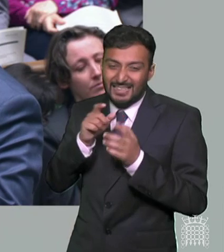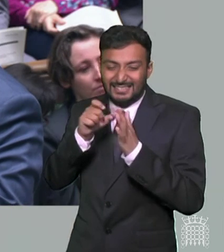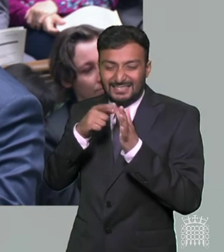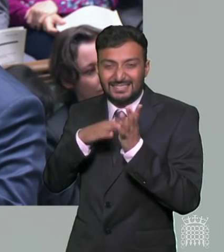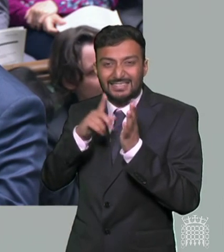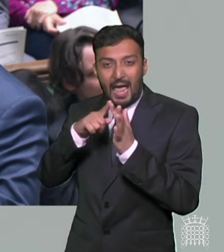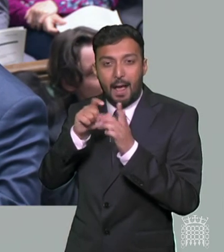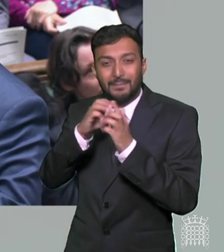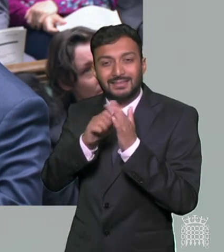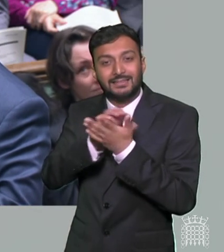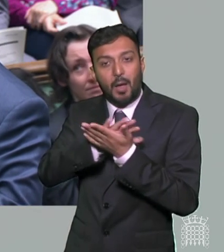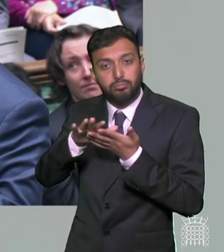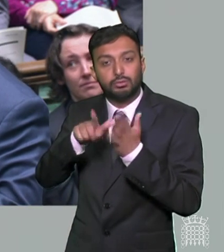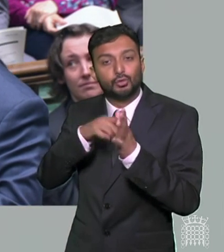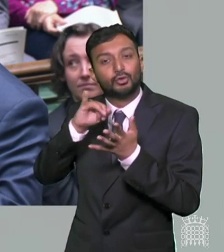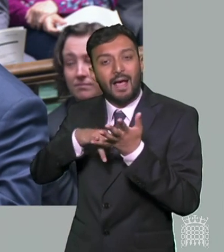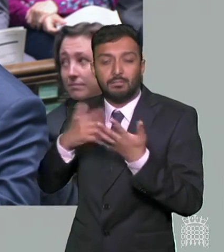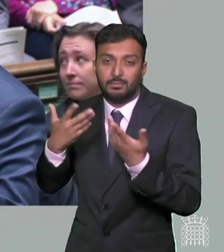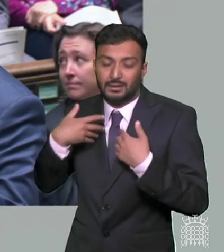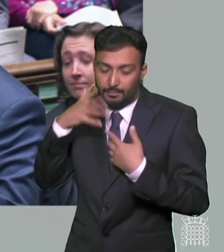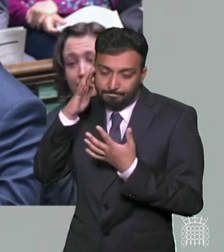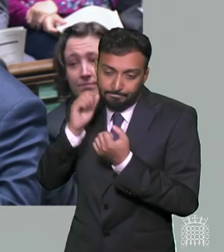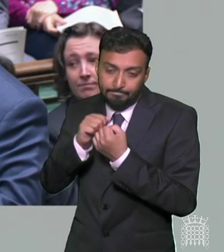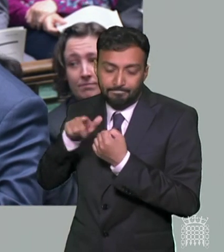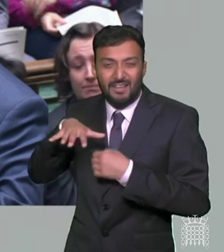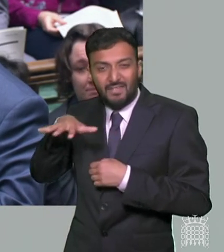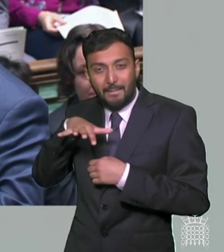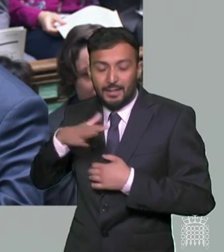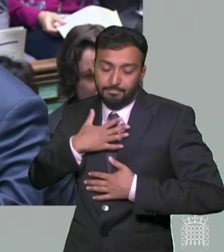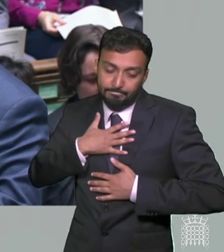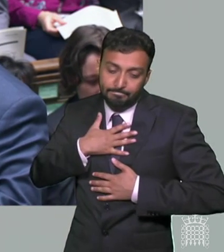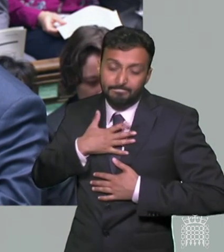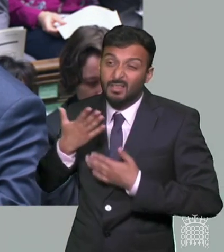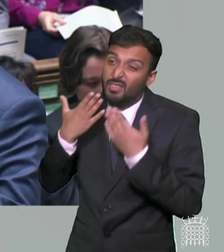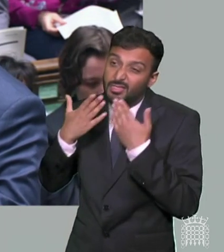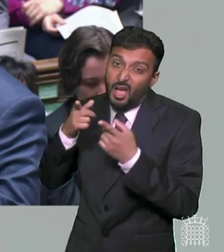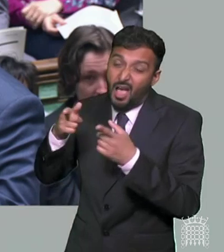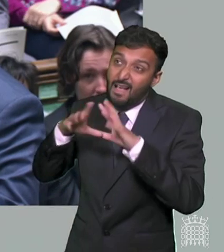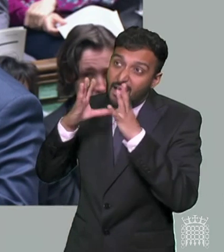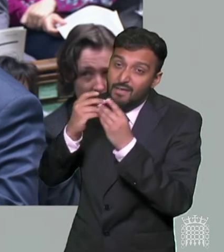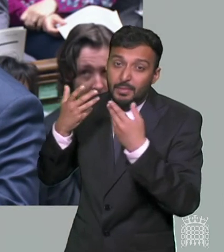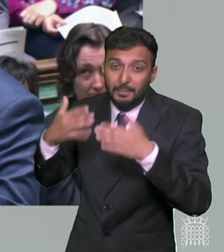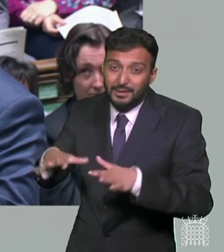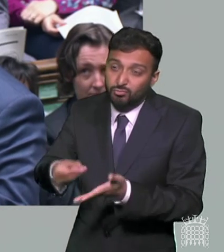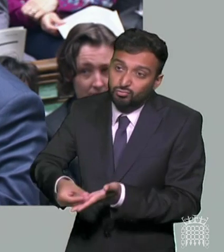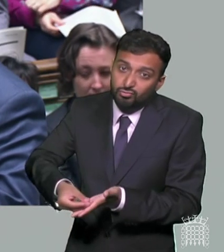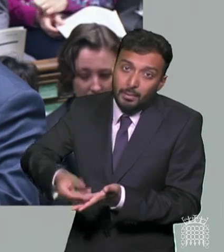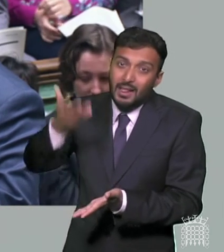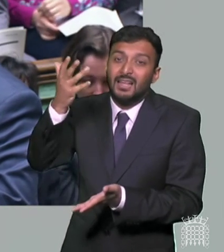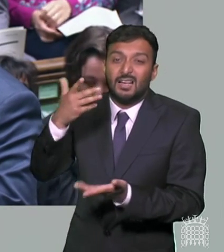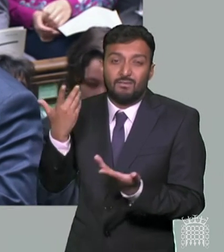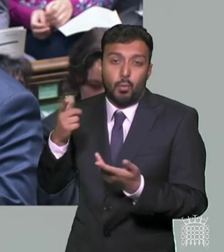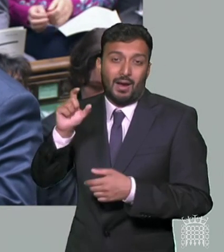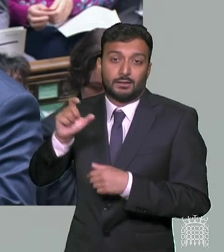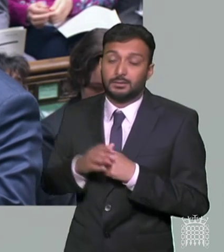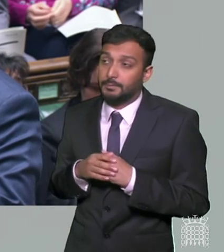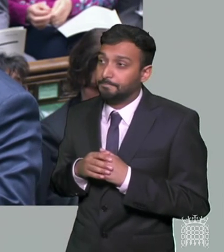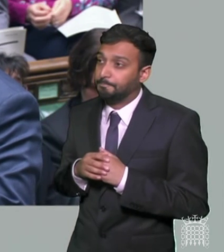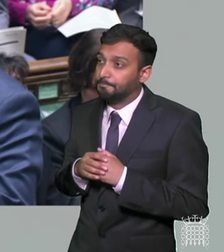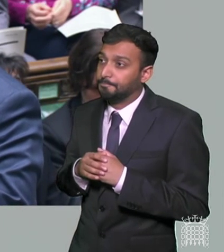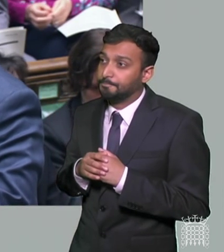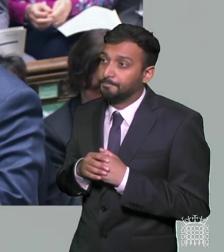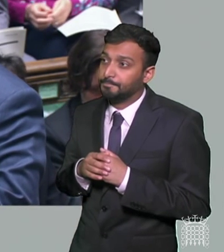Our thoughts and prayers are with her family at this trying time, and we thank her for all that she has done to raise money for anti-cancer work.